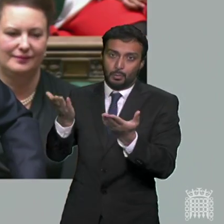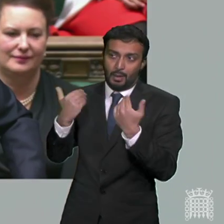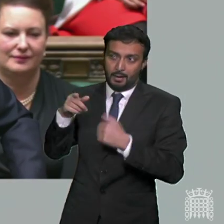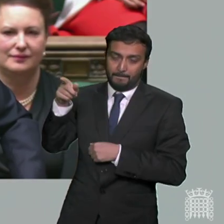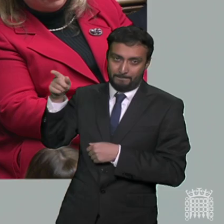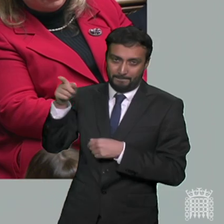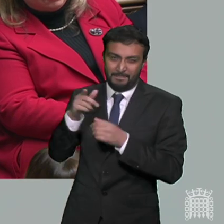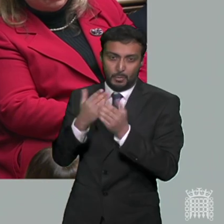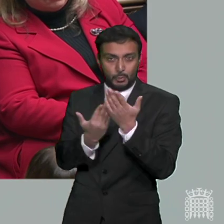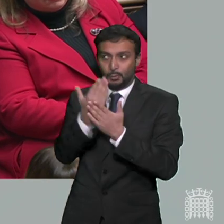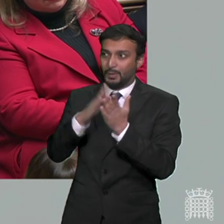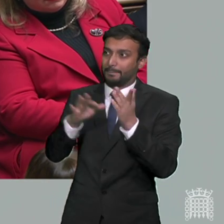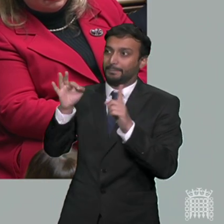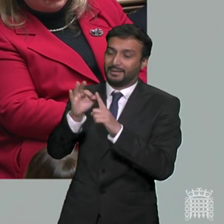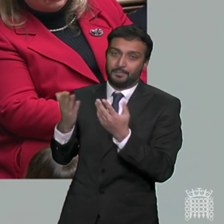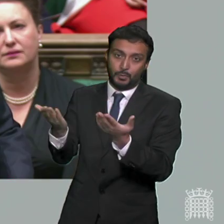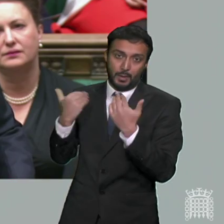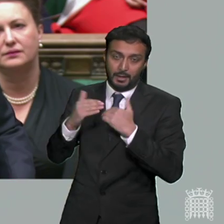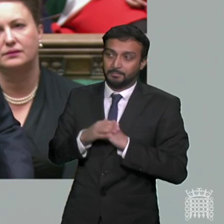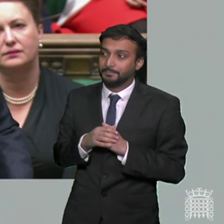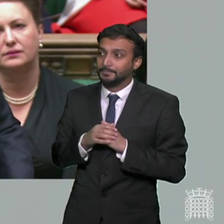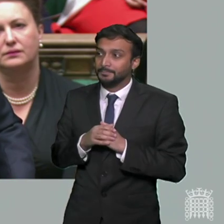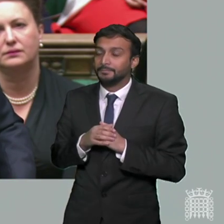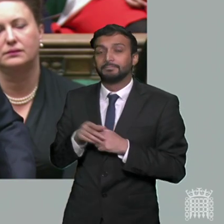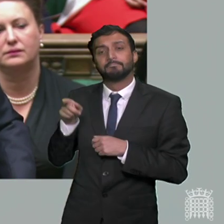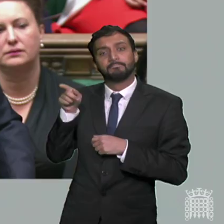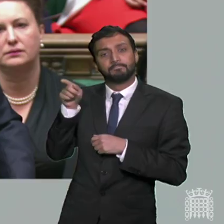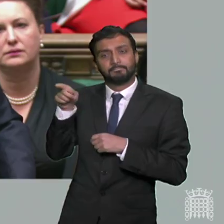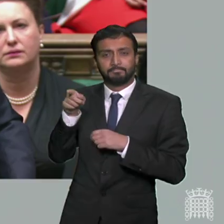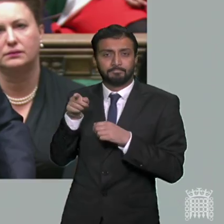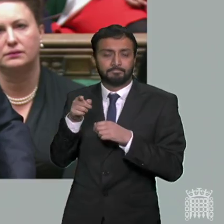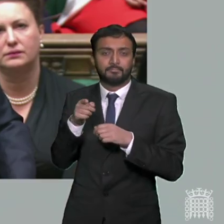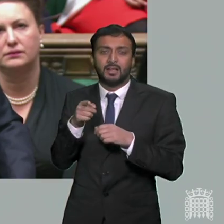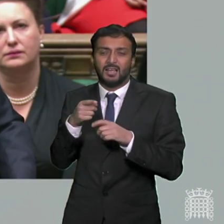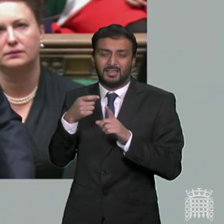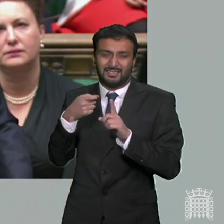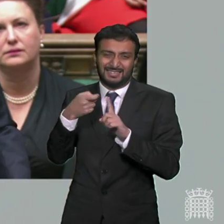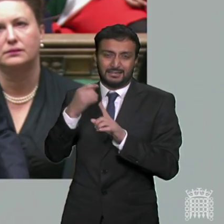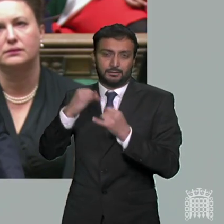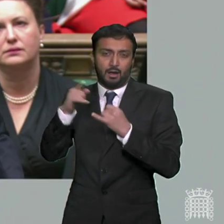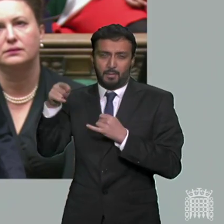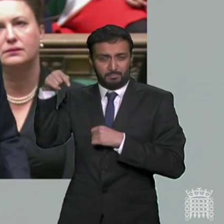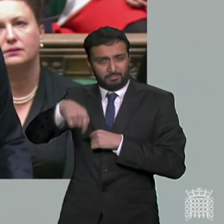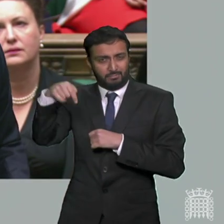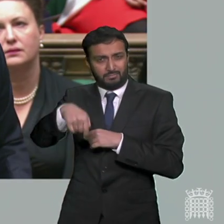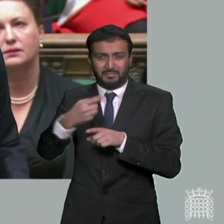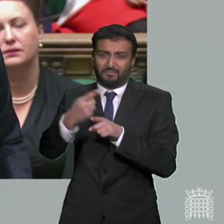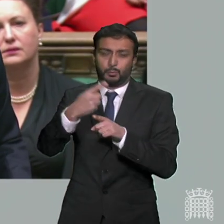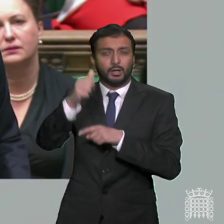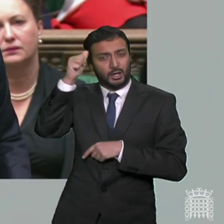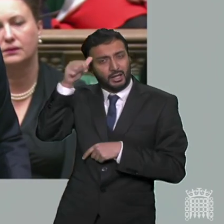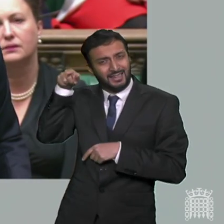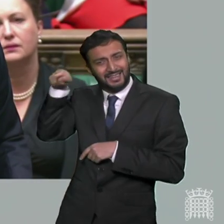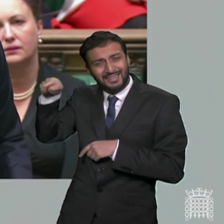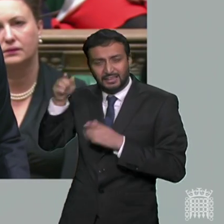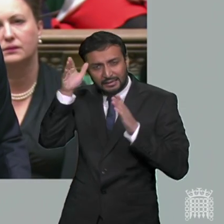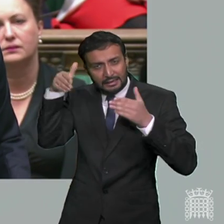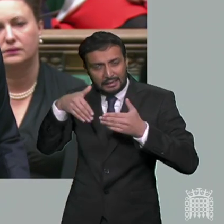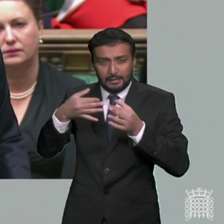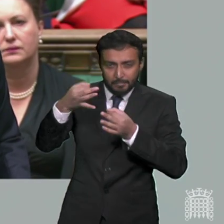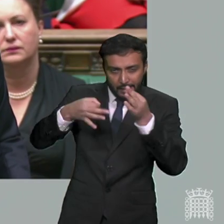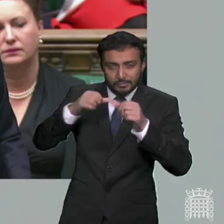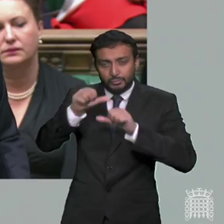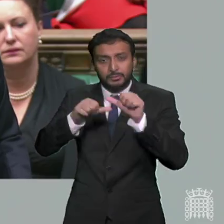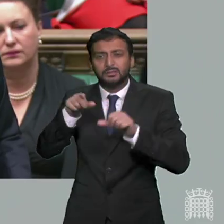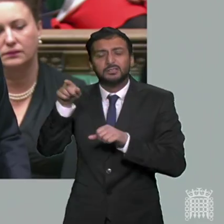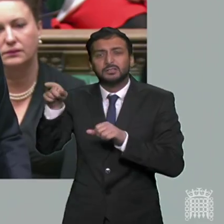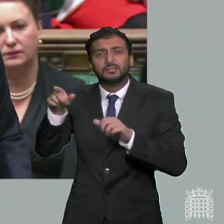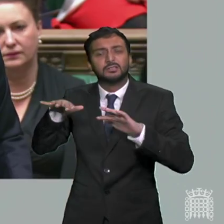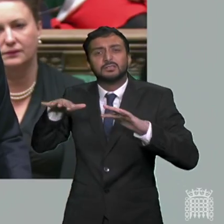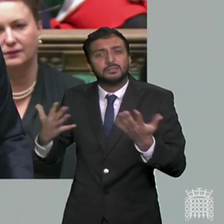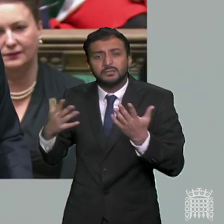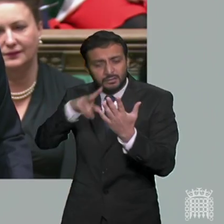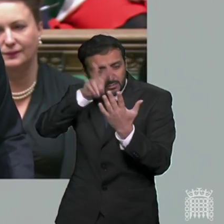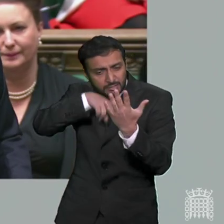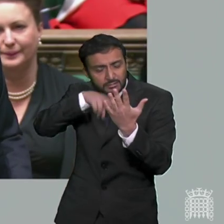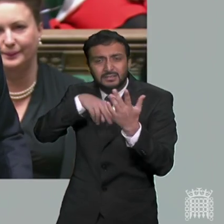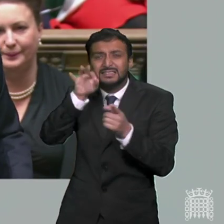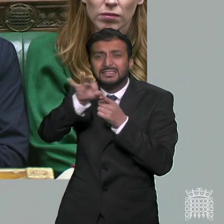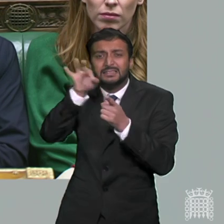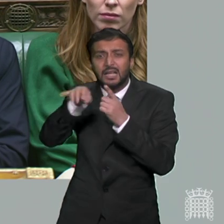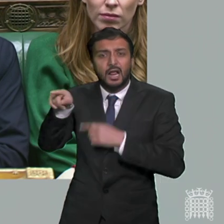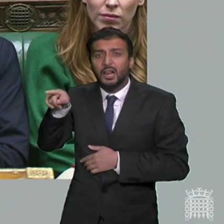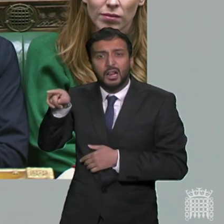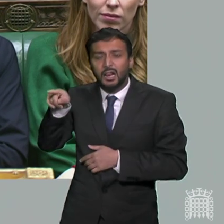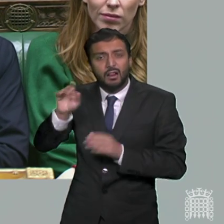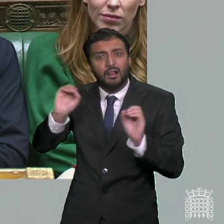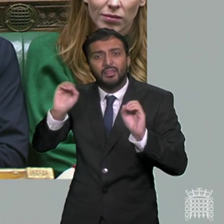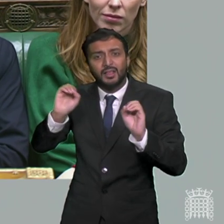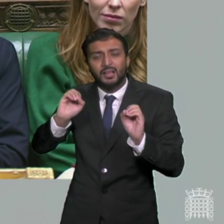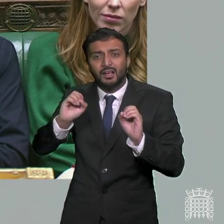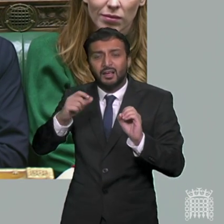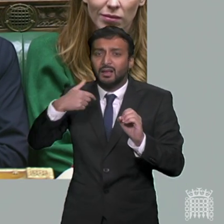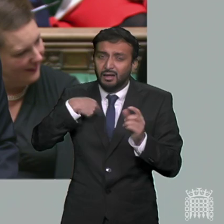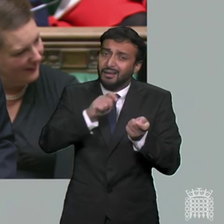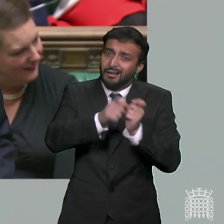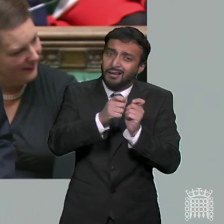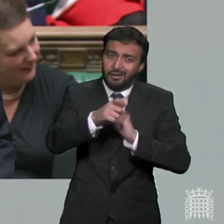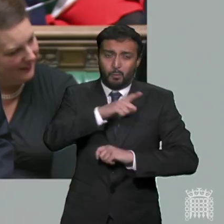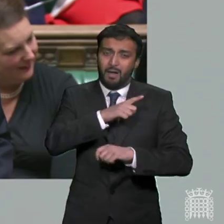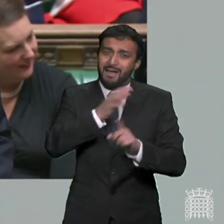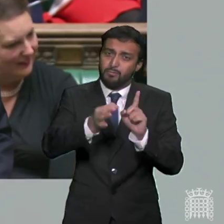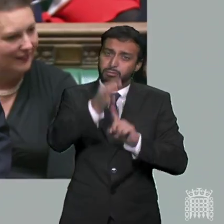The right honourable and learned Gentleman comes here every week, and I know he is focused on the process and the politics, but I do not think he has actually taken the time to read the detail of what we are doing to improve our planning system.